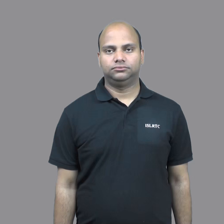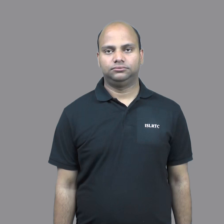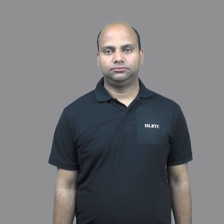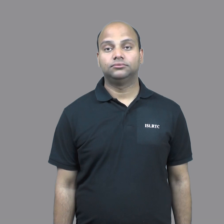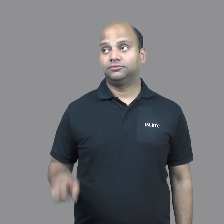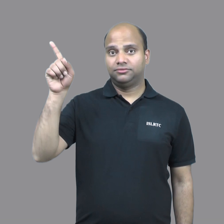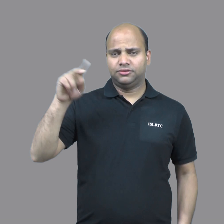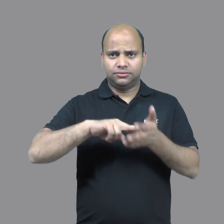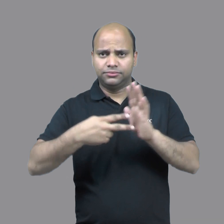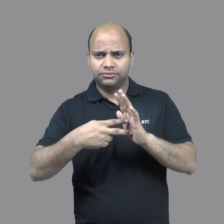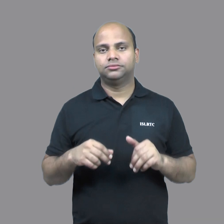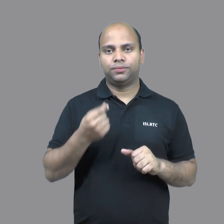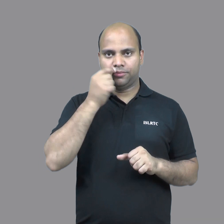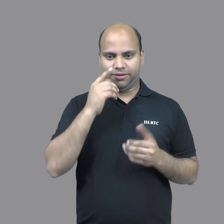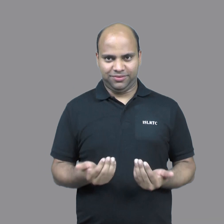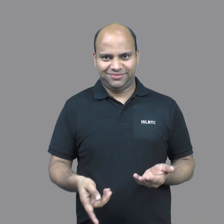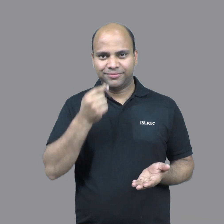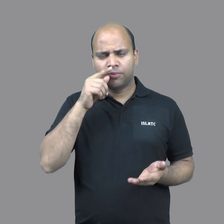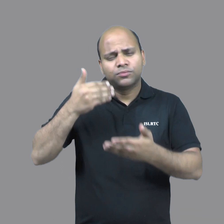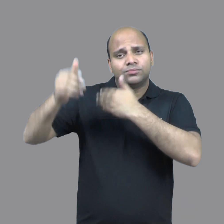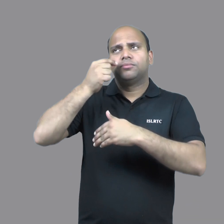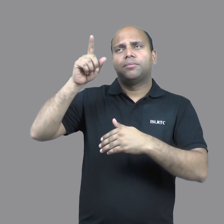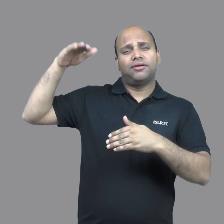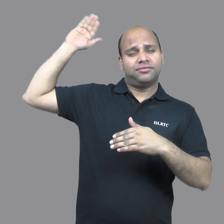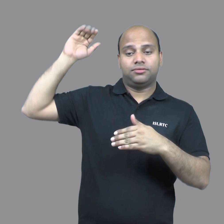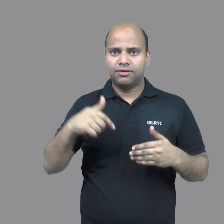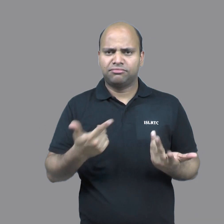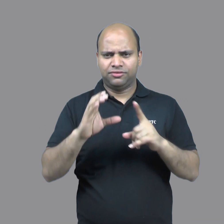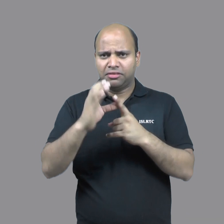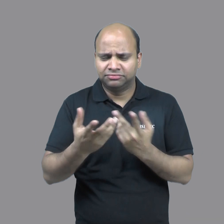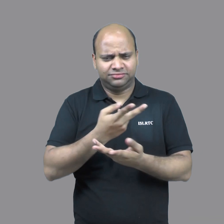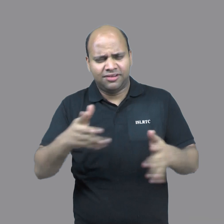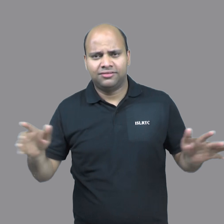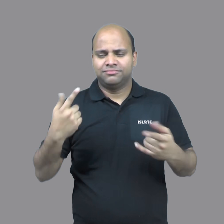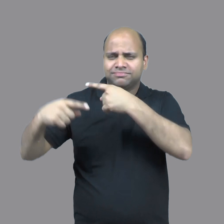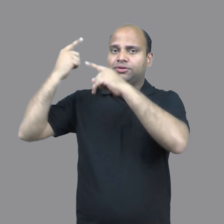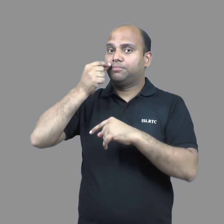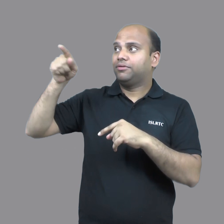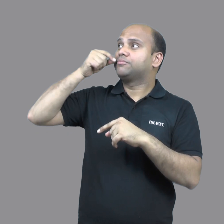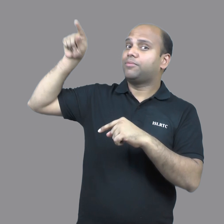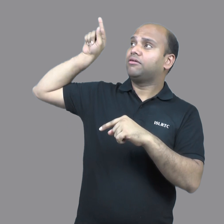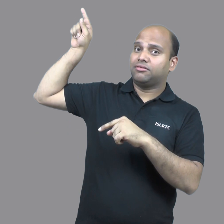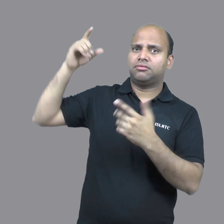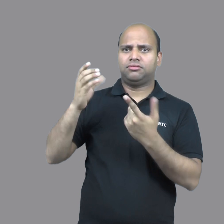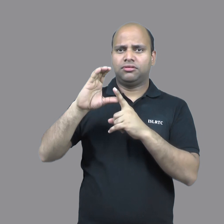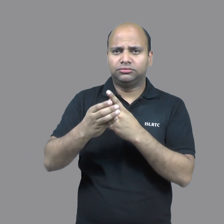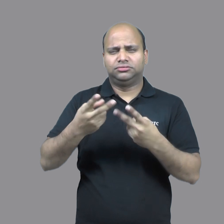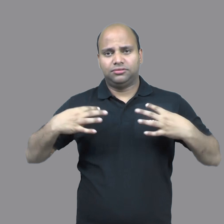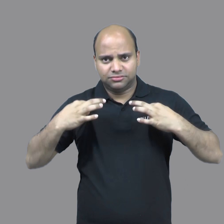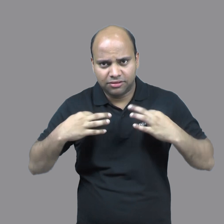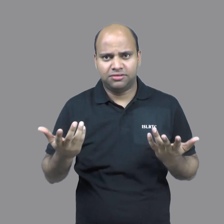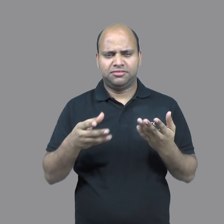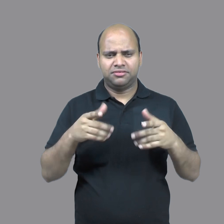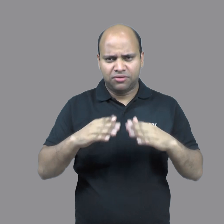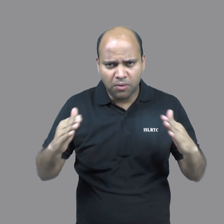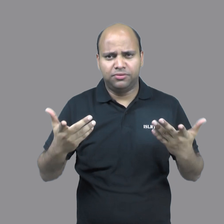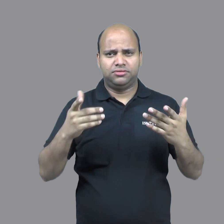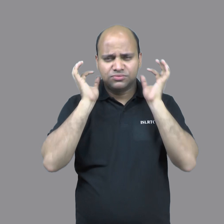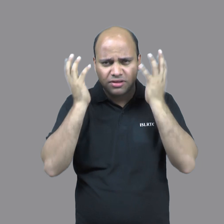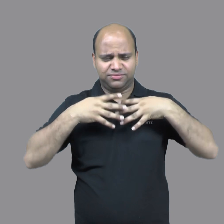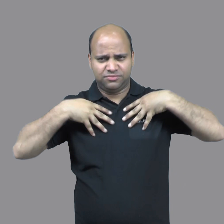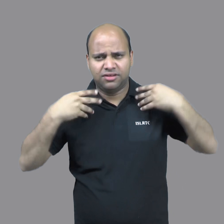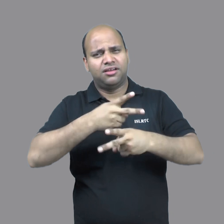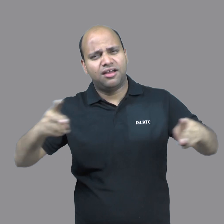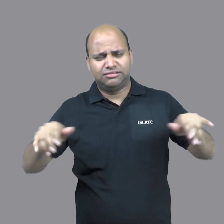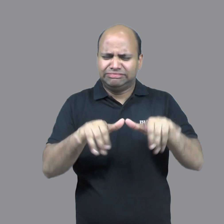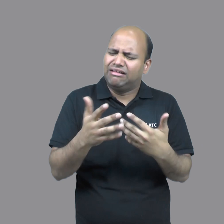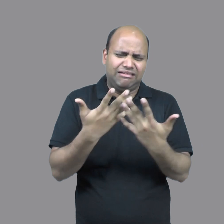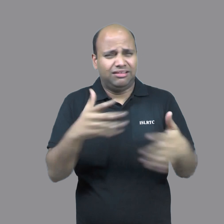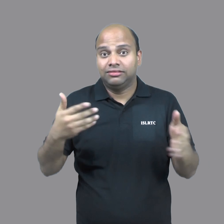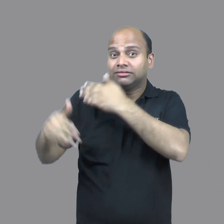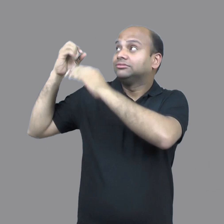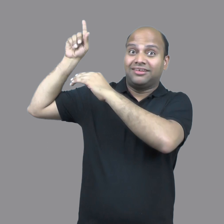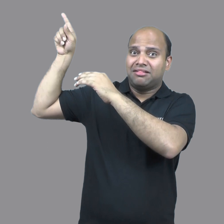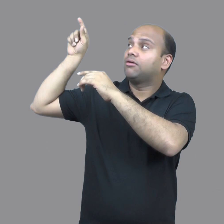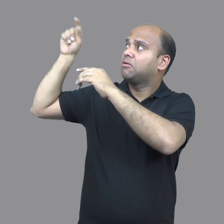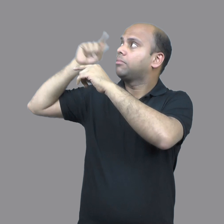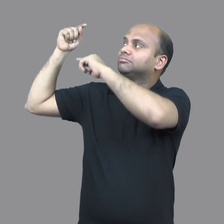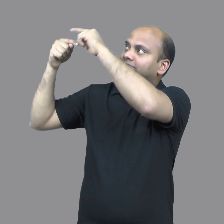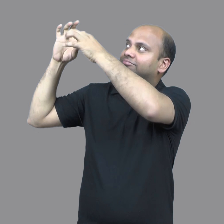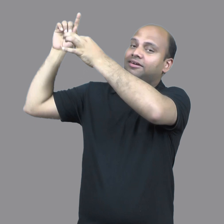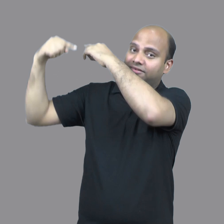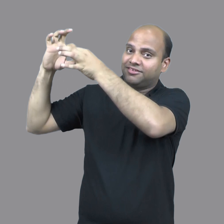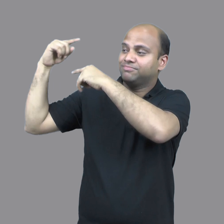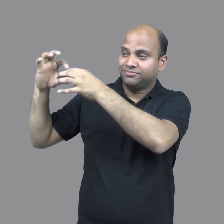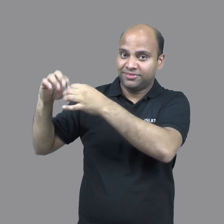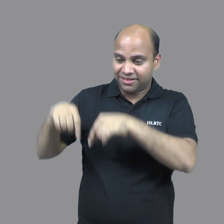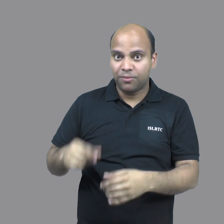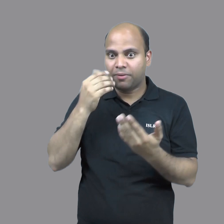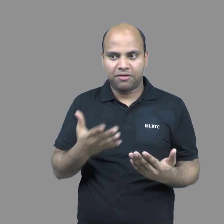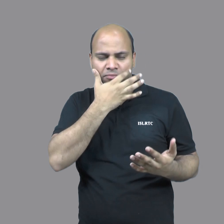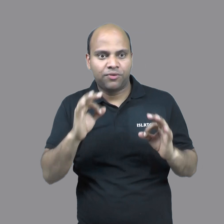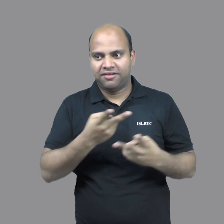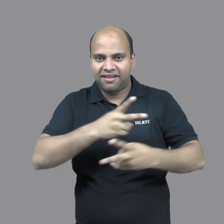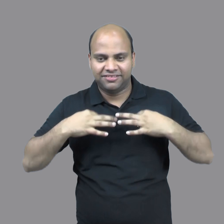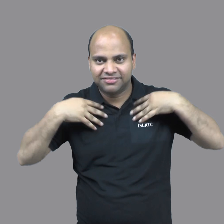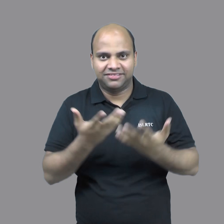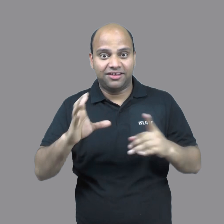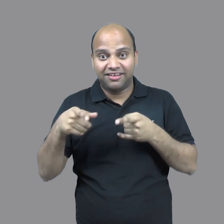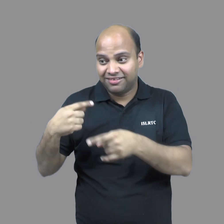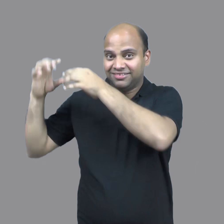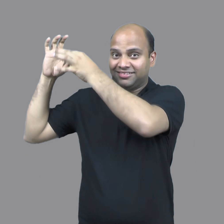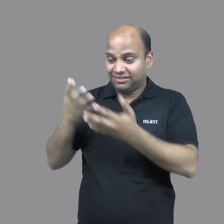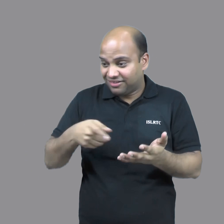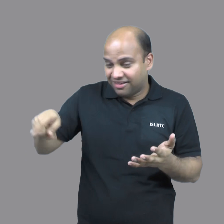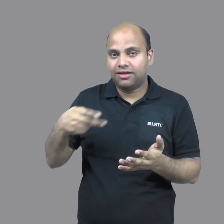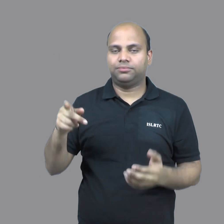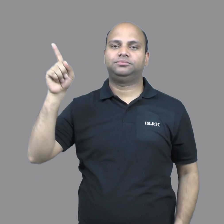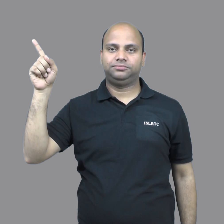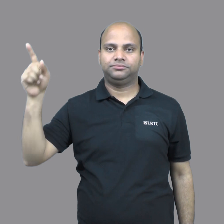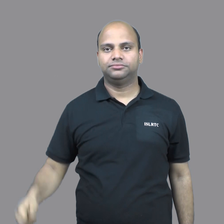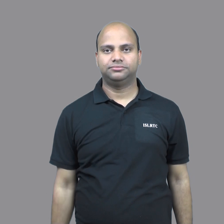Ancestral